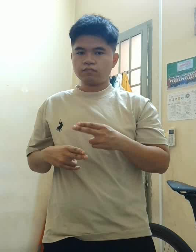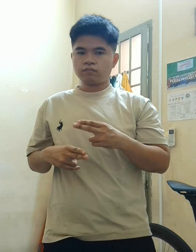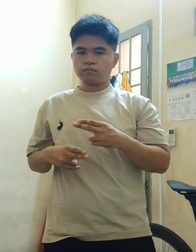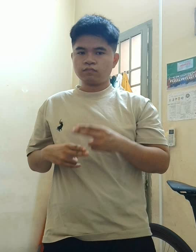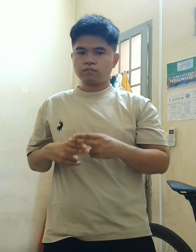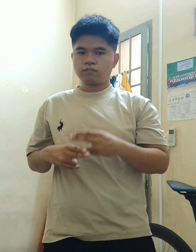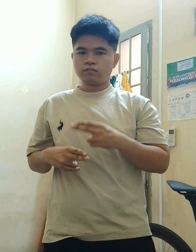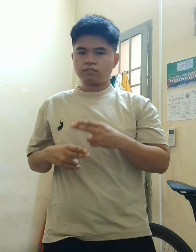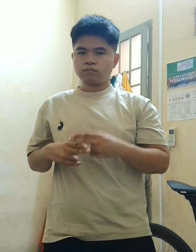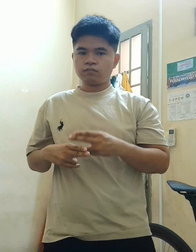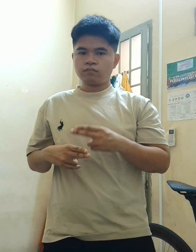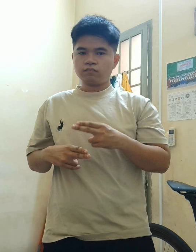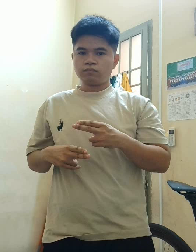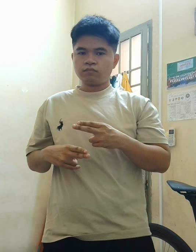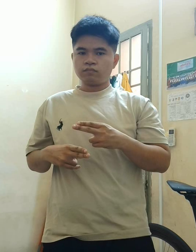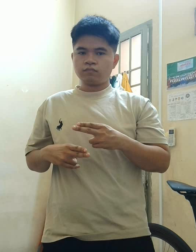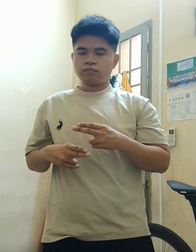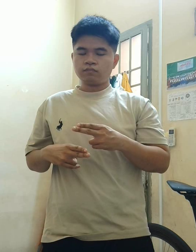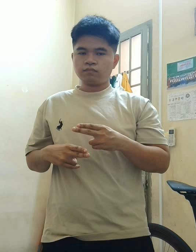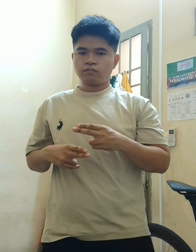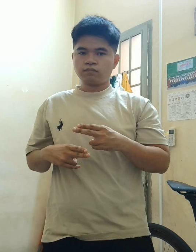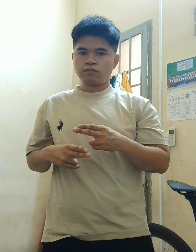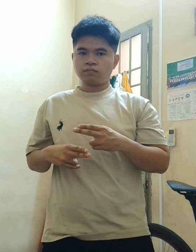ten